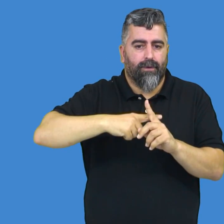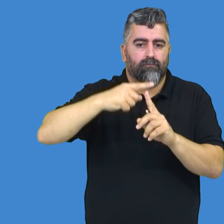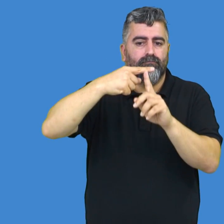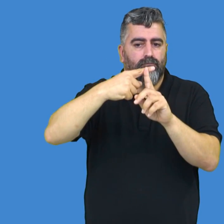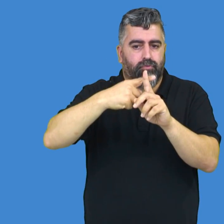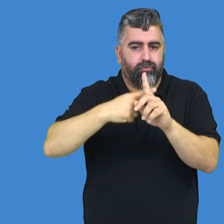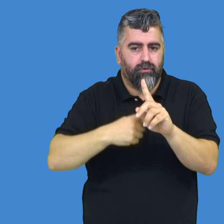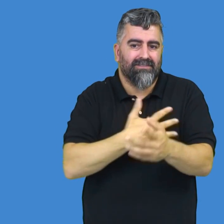nivel bajar